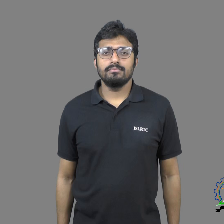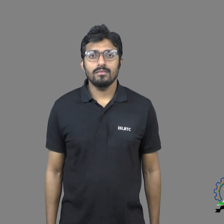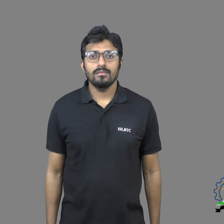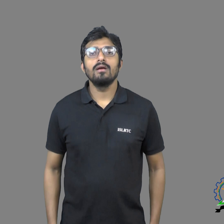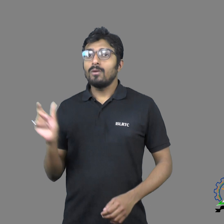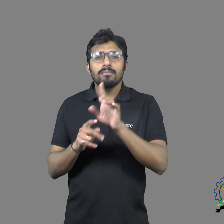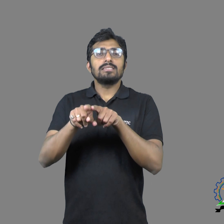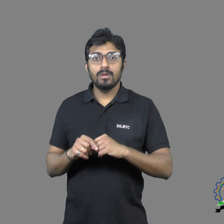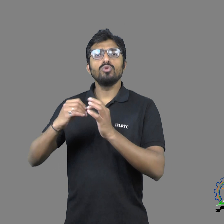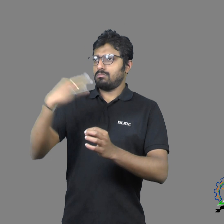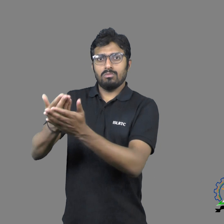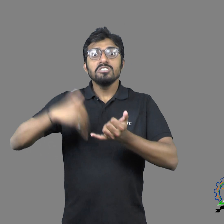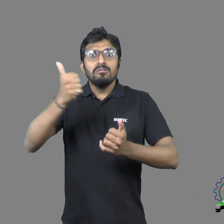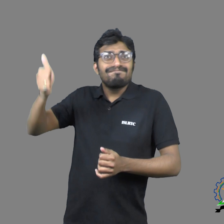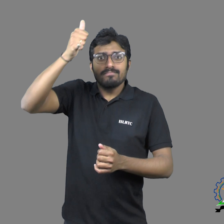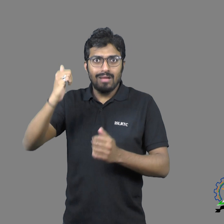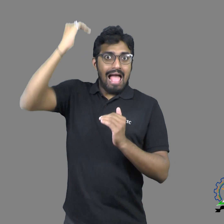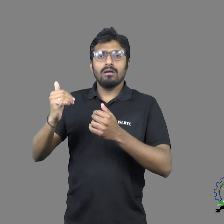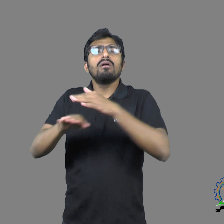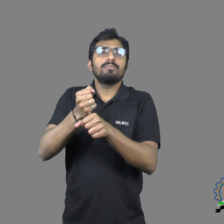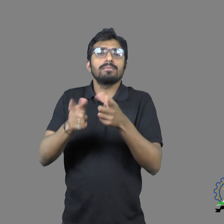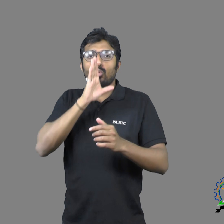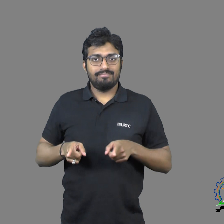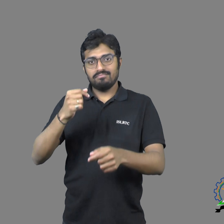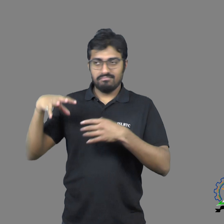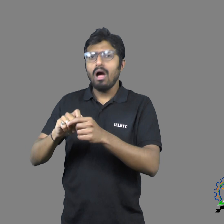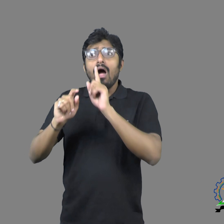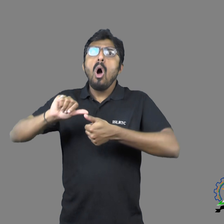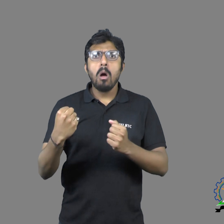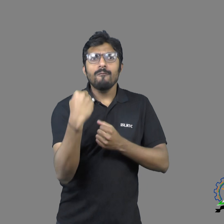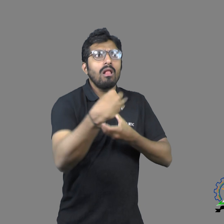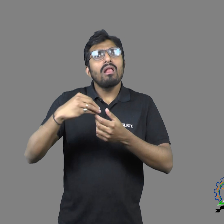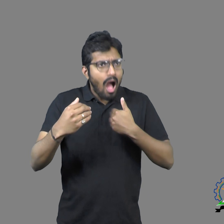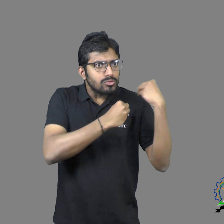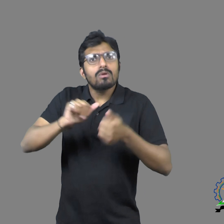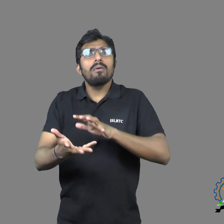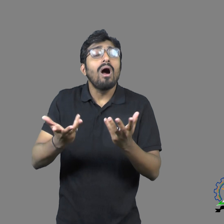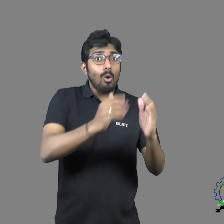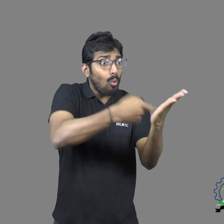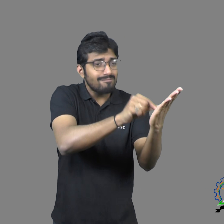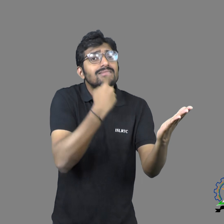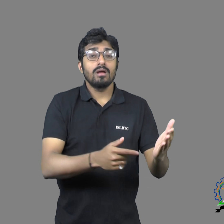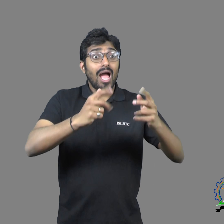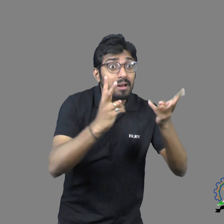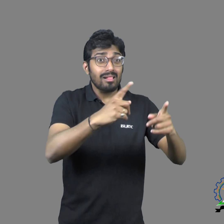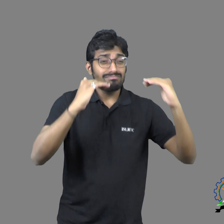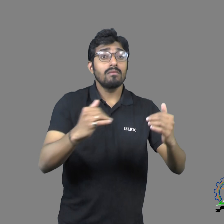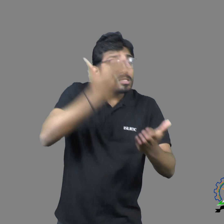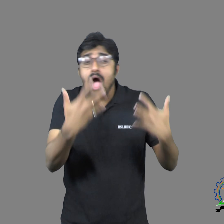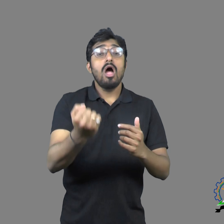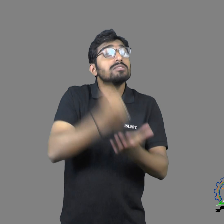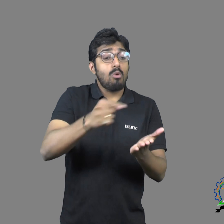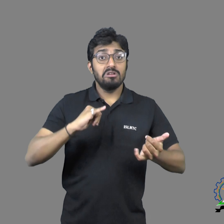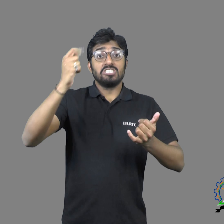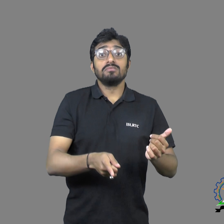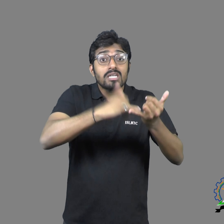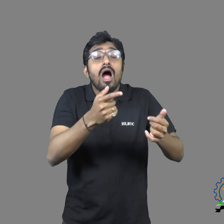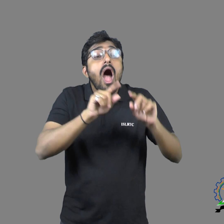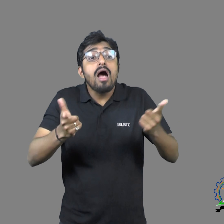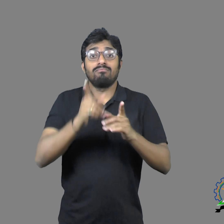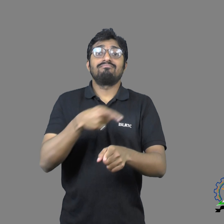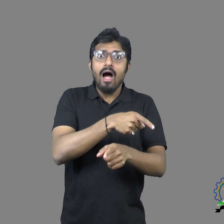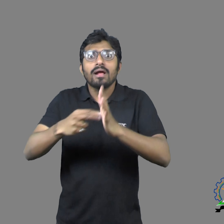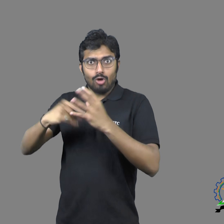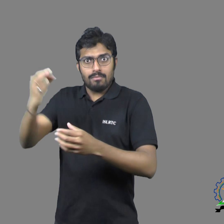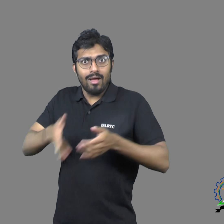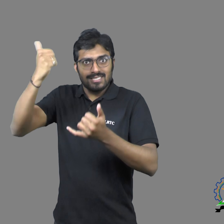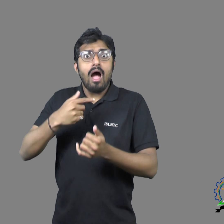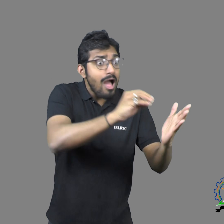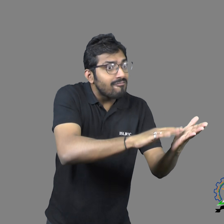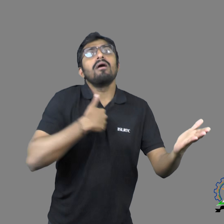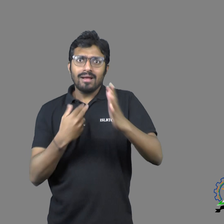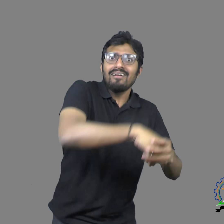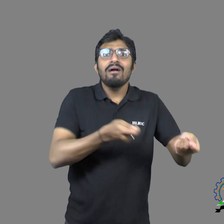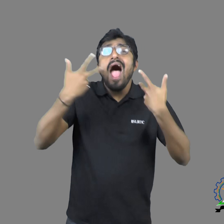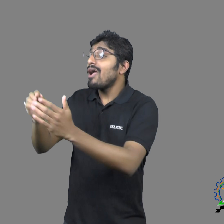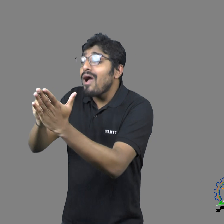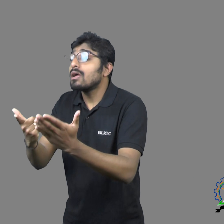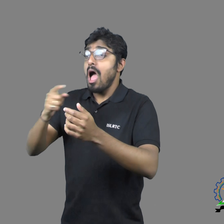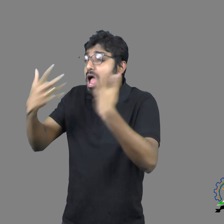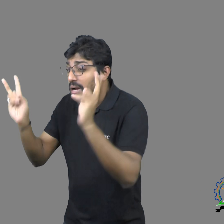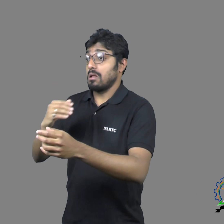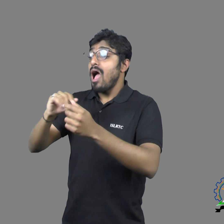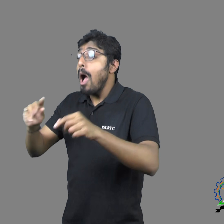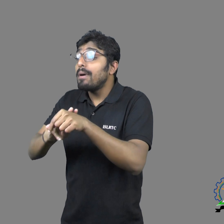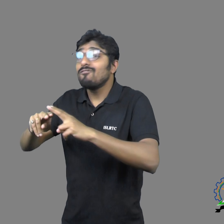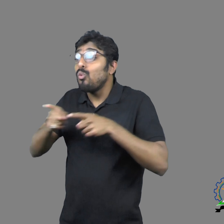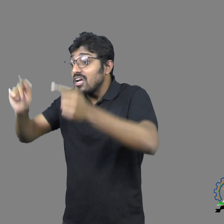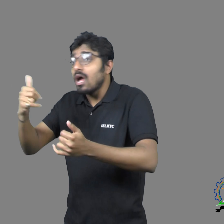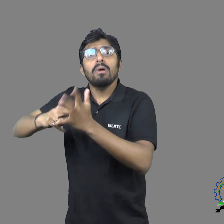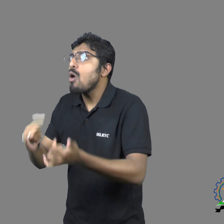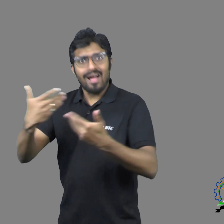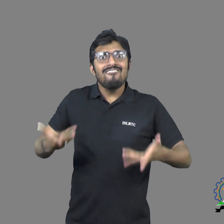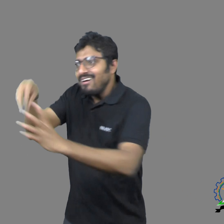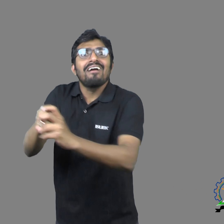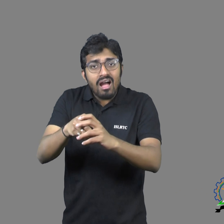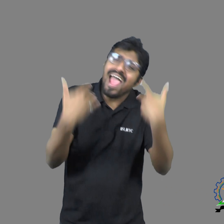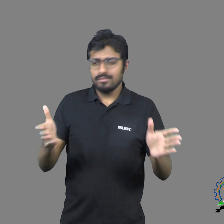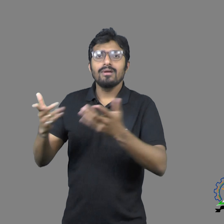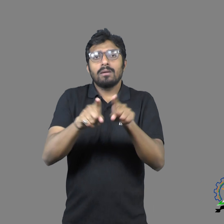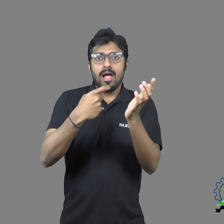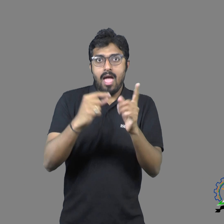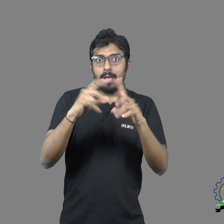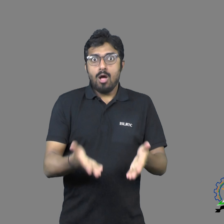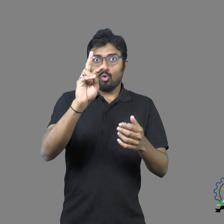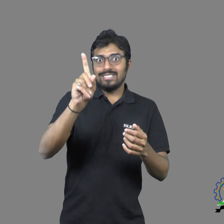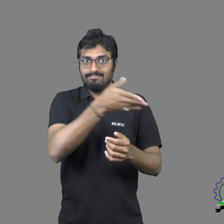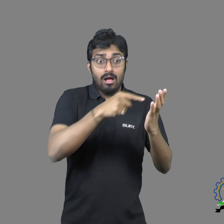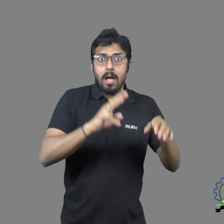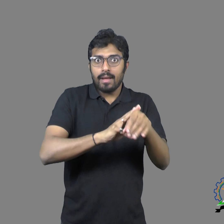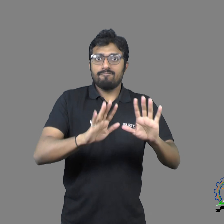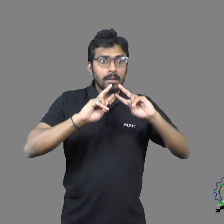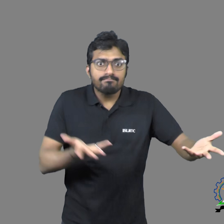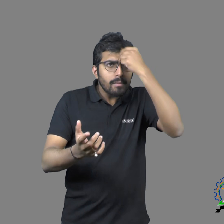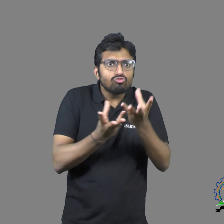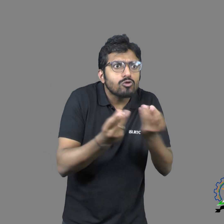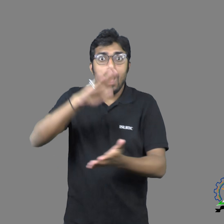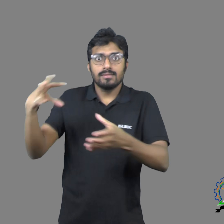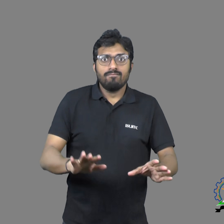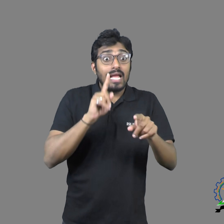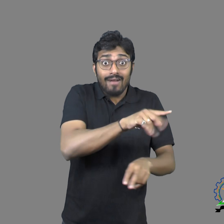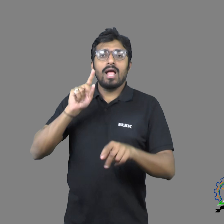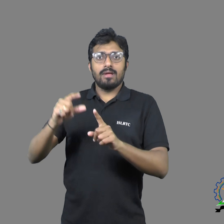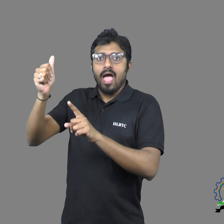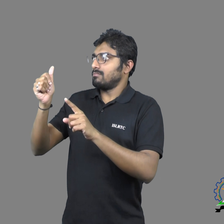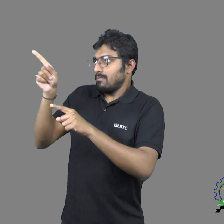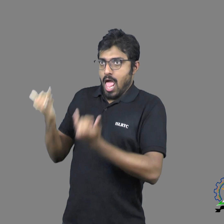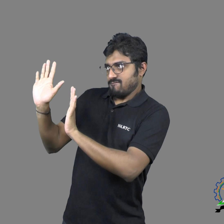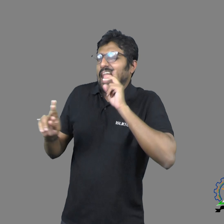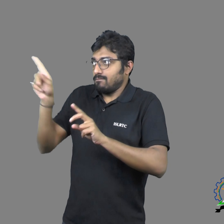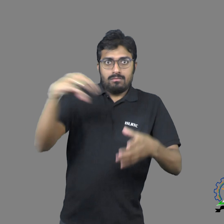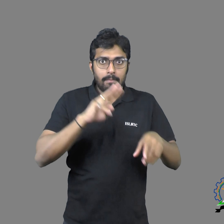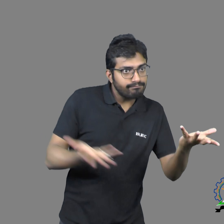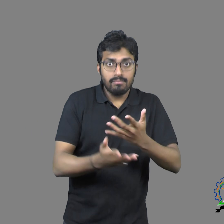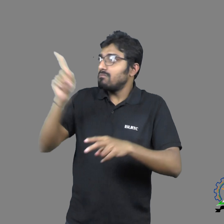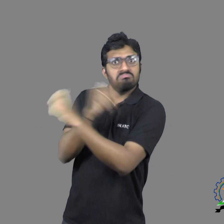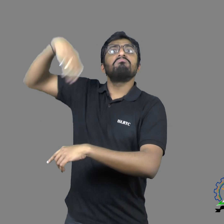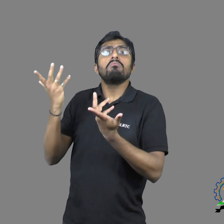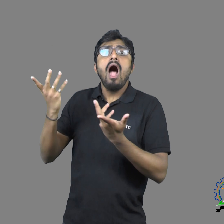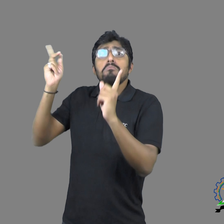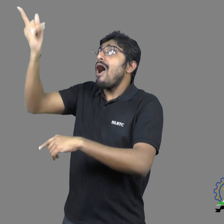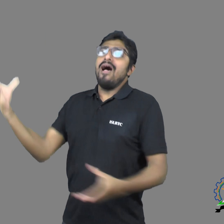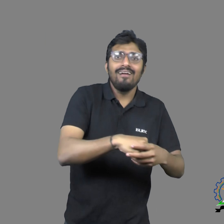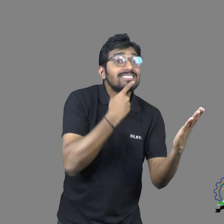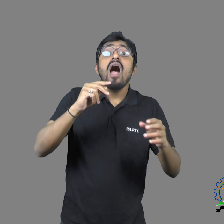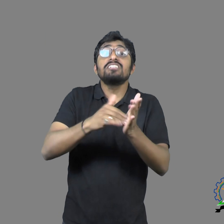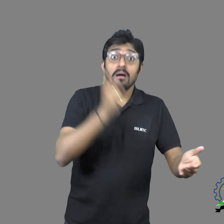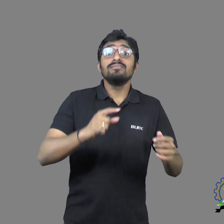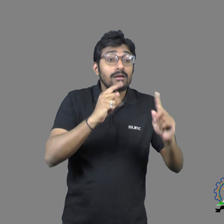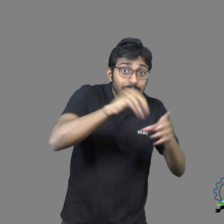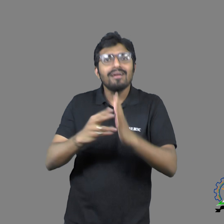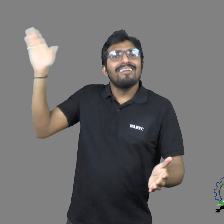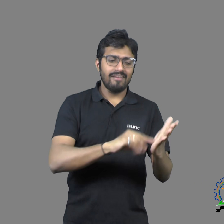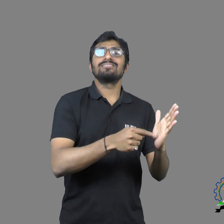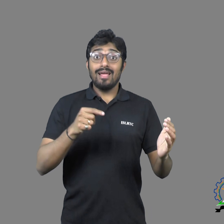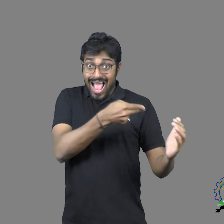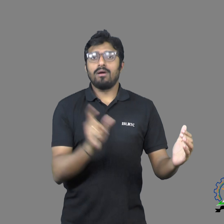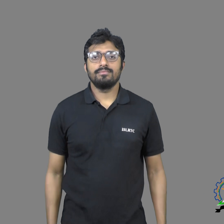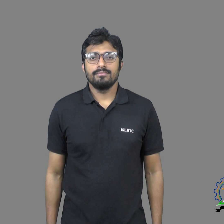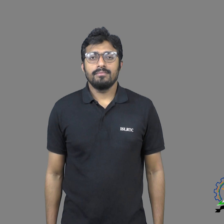Ex Officio